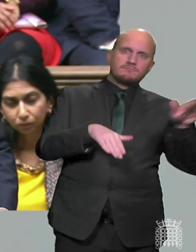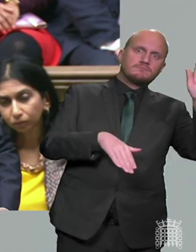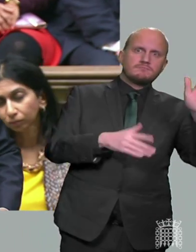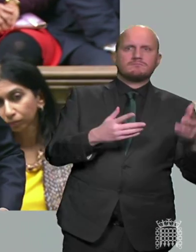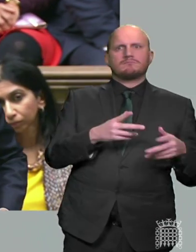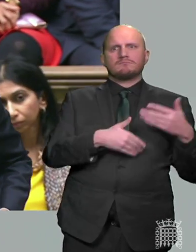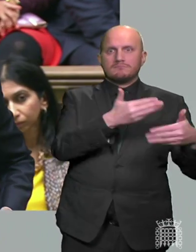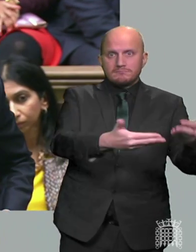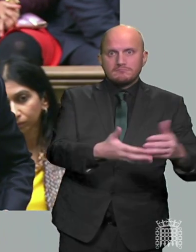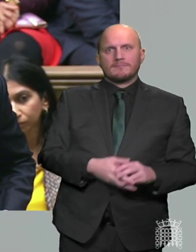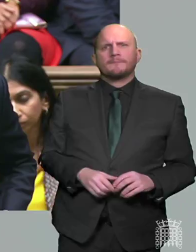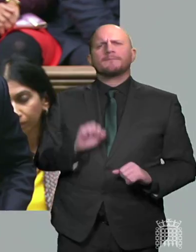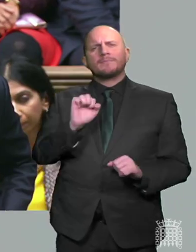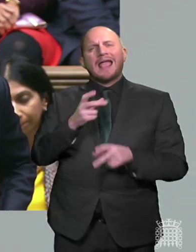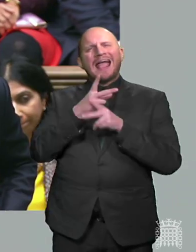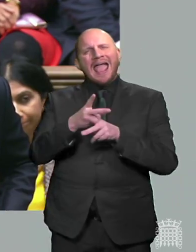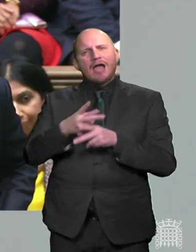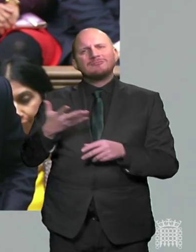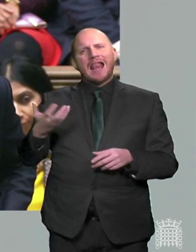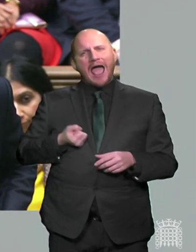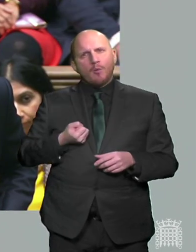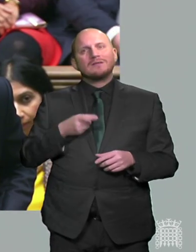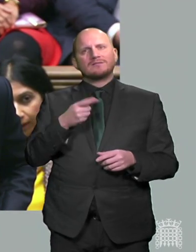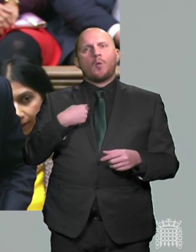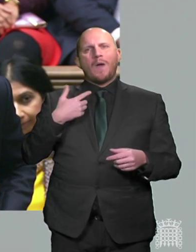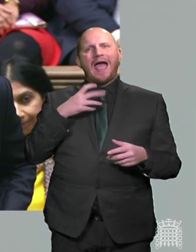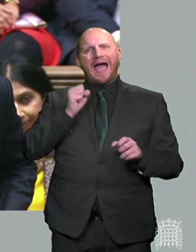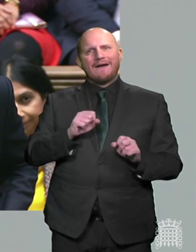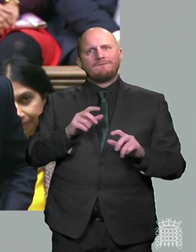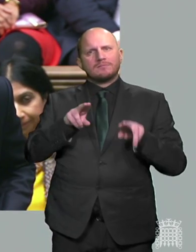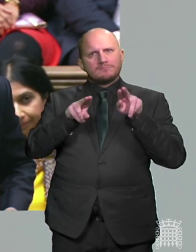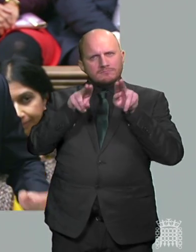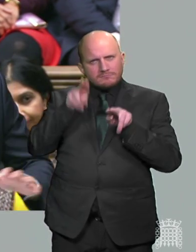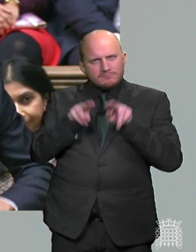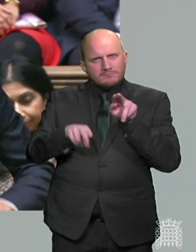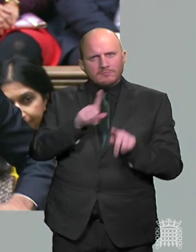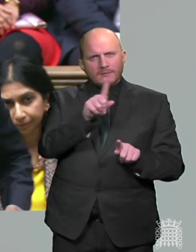Carer’s allowance is a means-tested benefit, and is part of many other benefits that are available to support people.